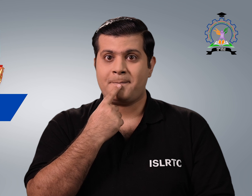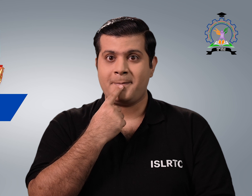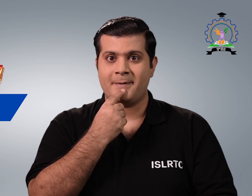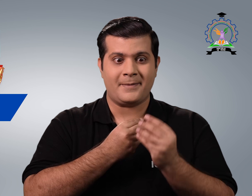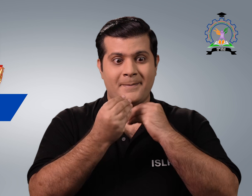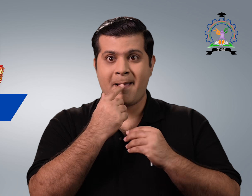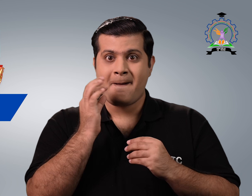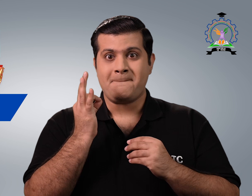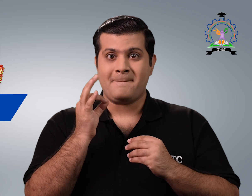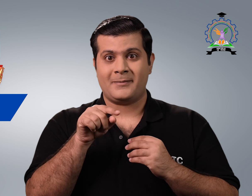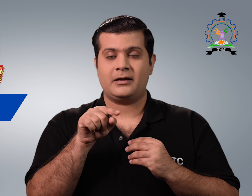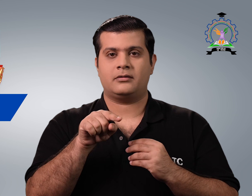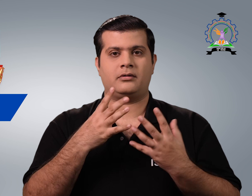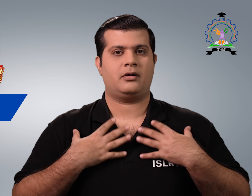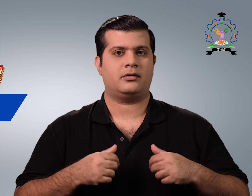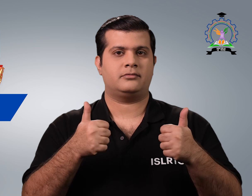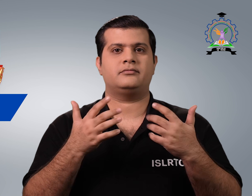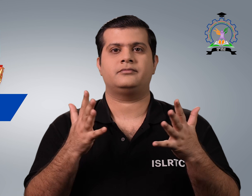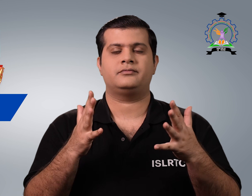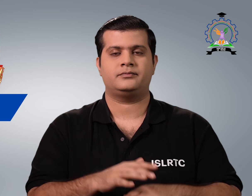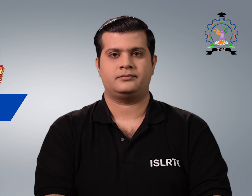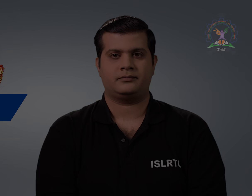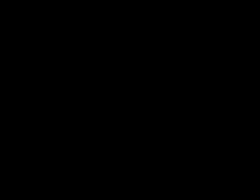Junk food is delicious but not healthy for us.